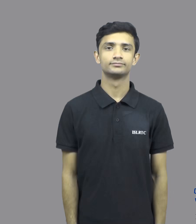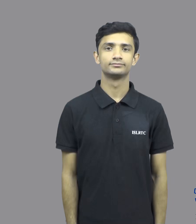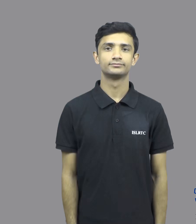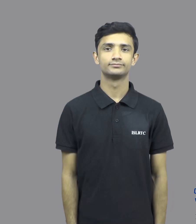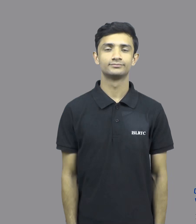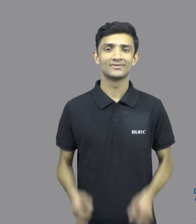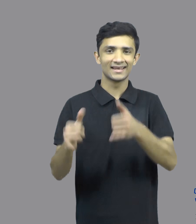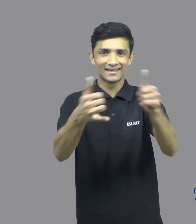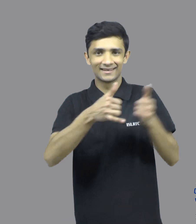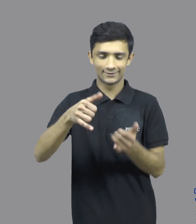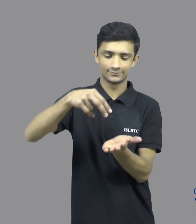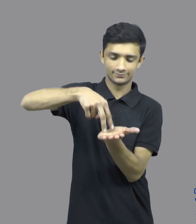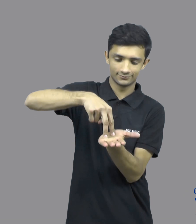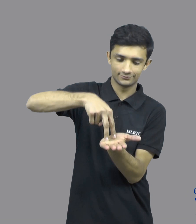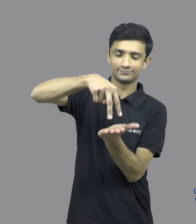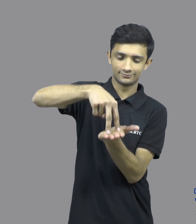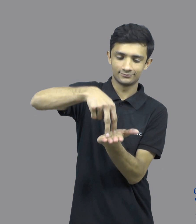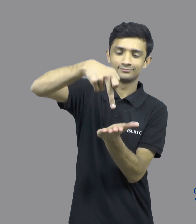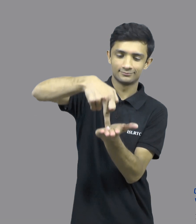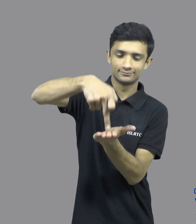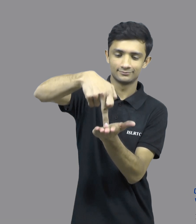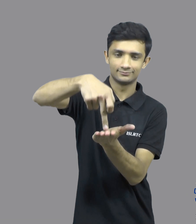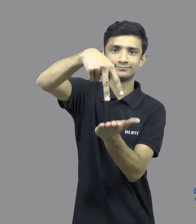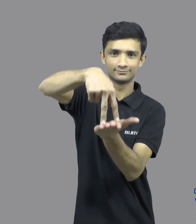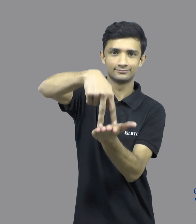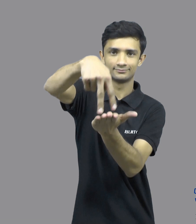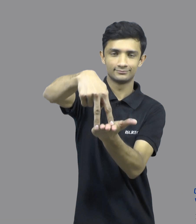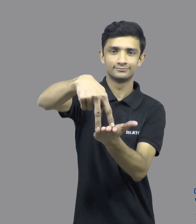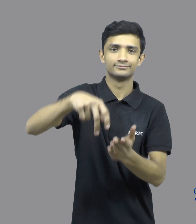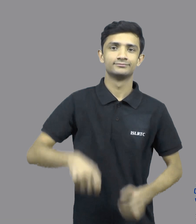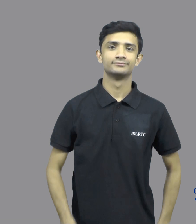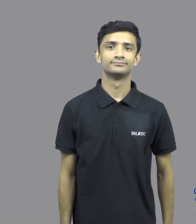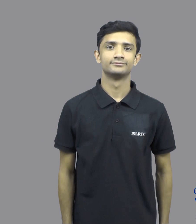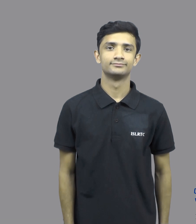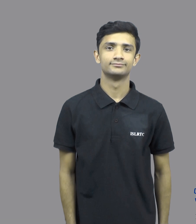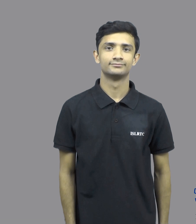Stapoo Hopscotch